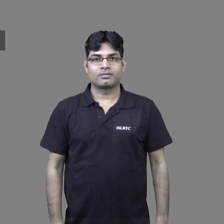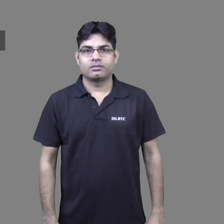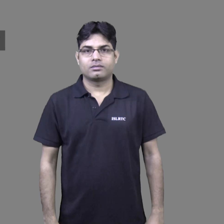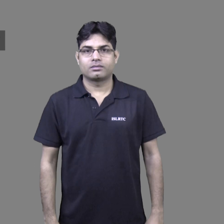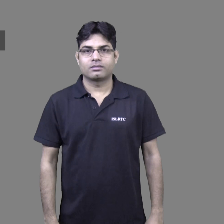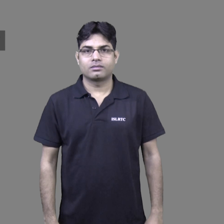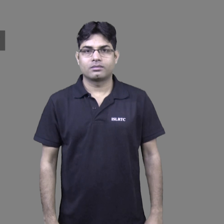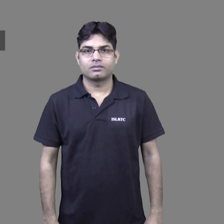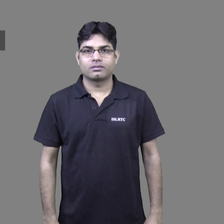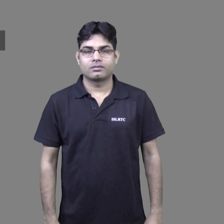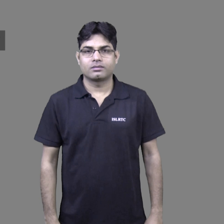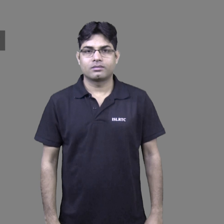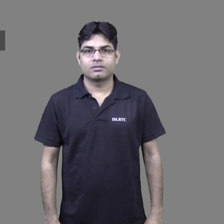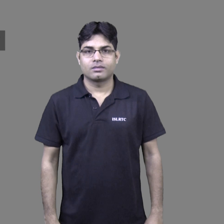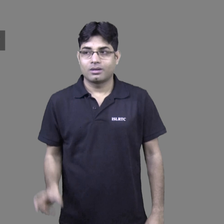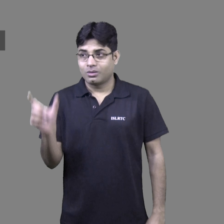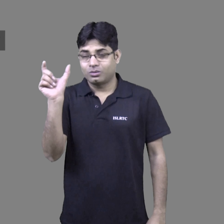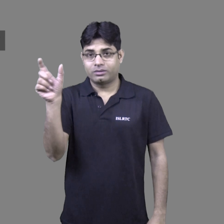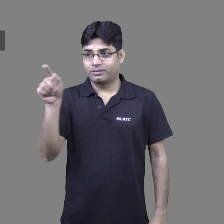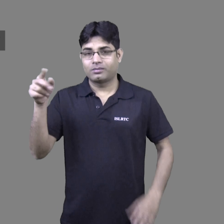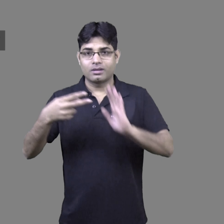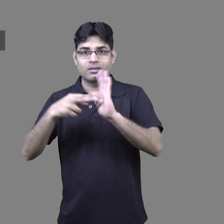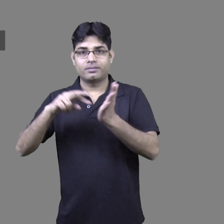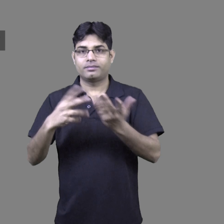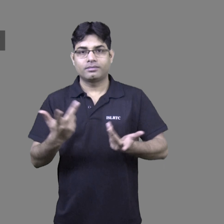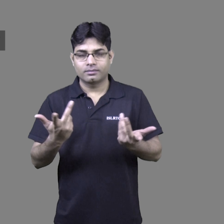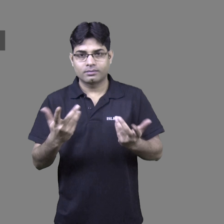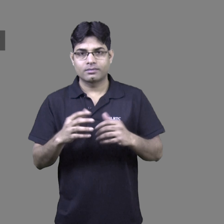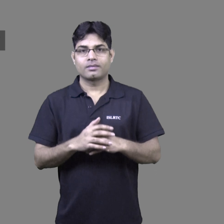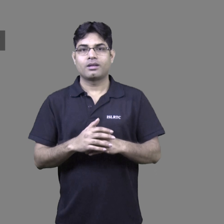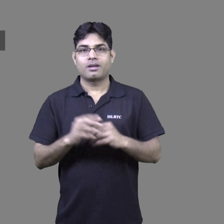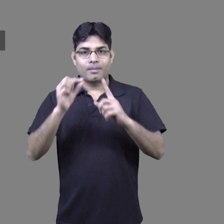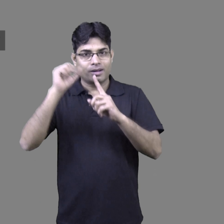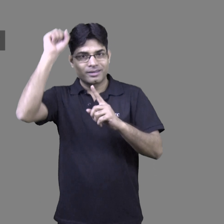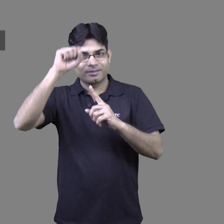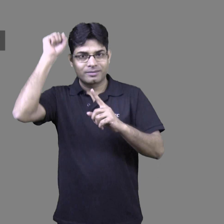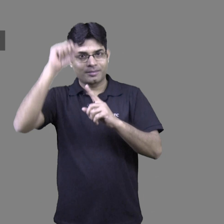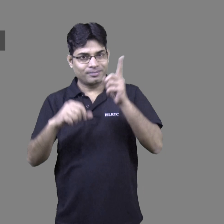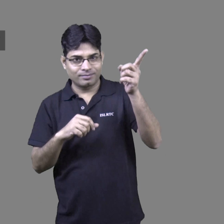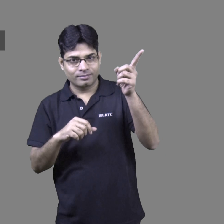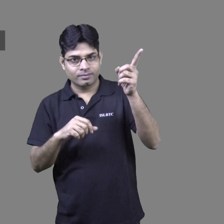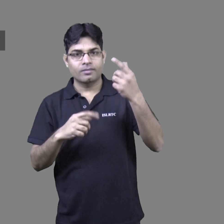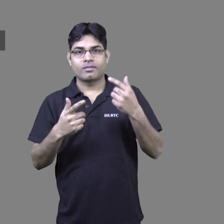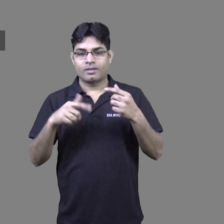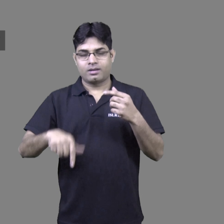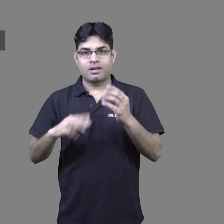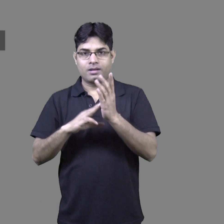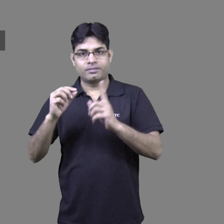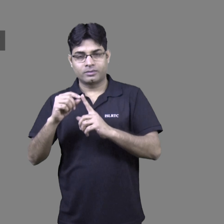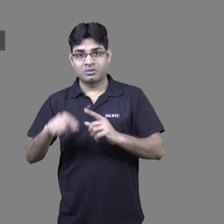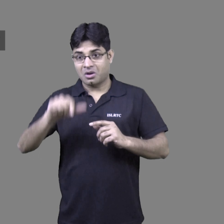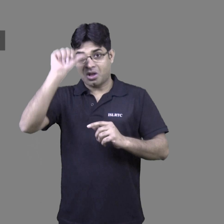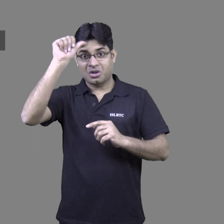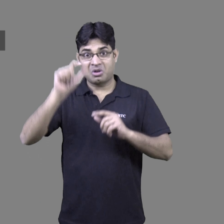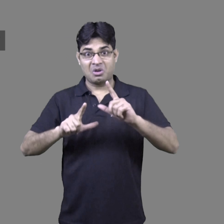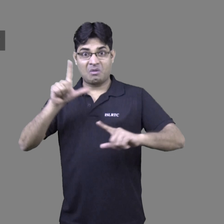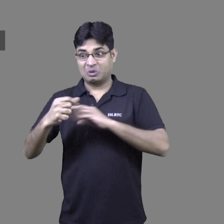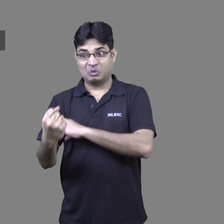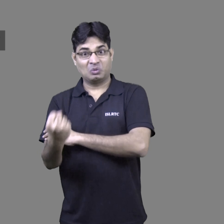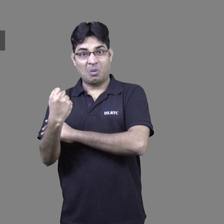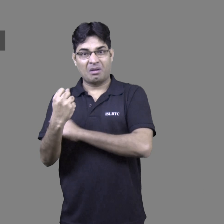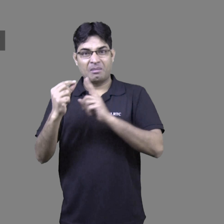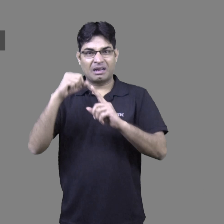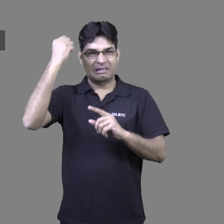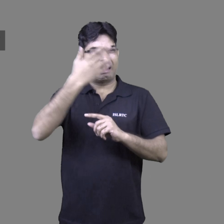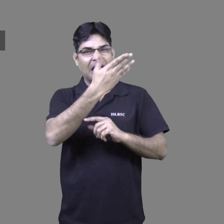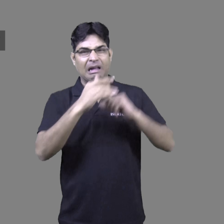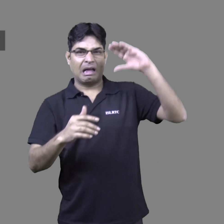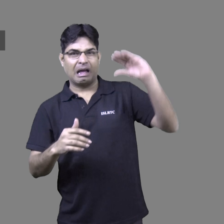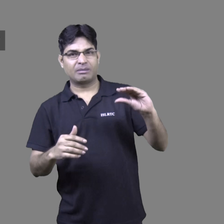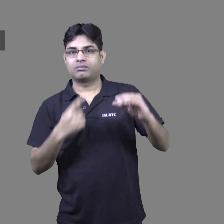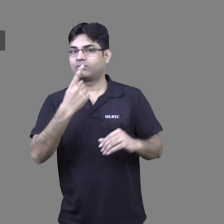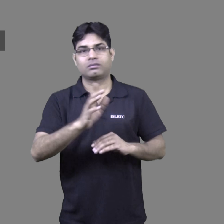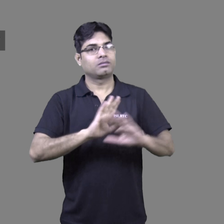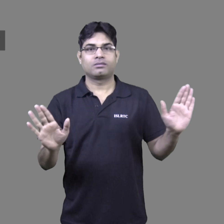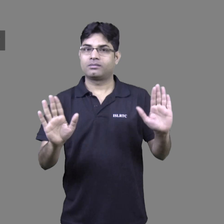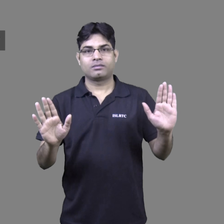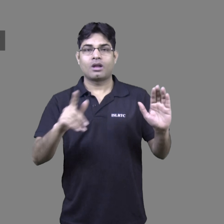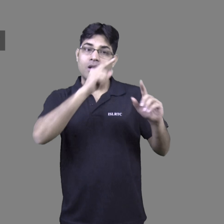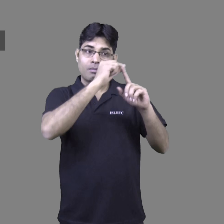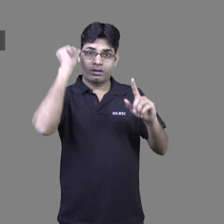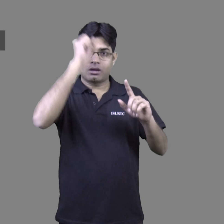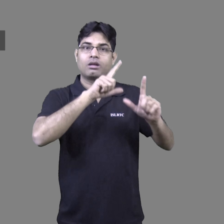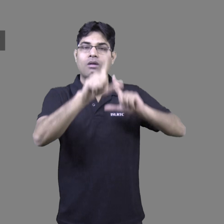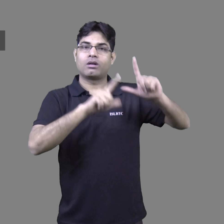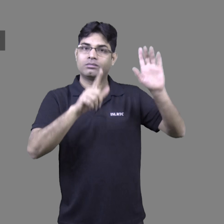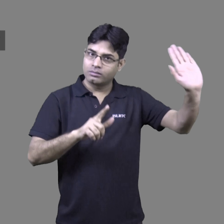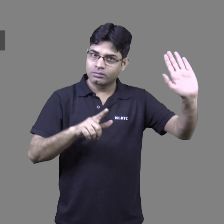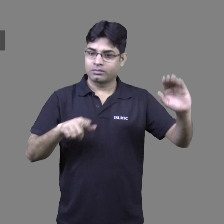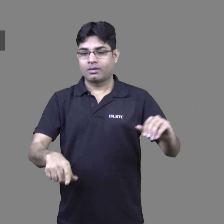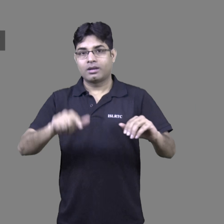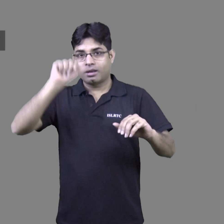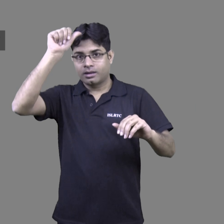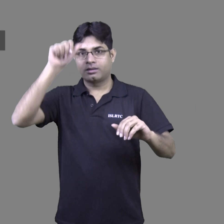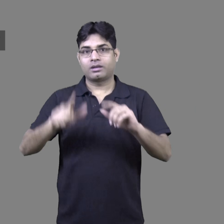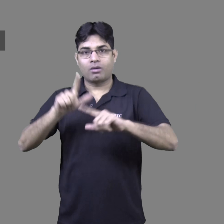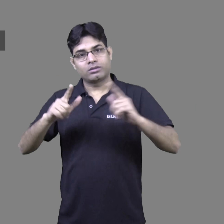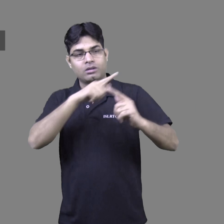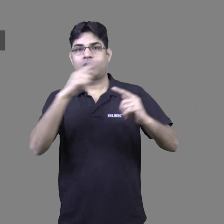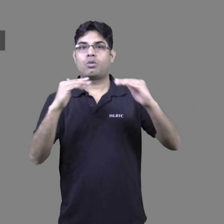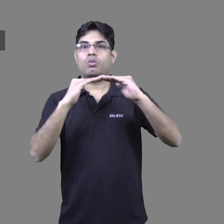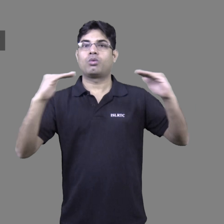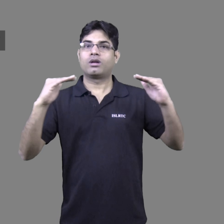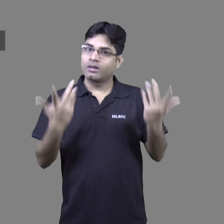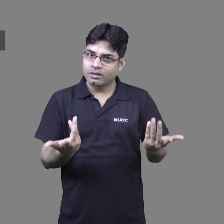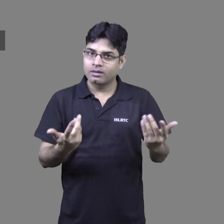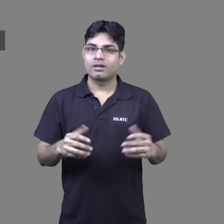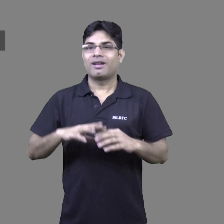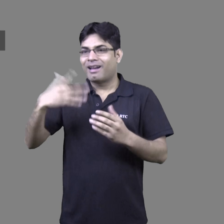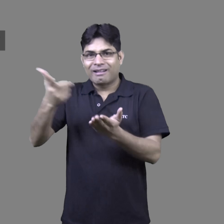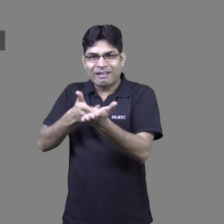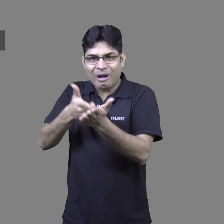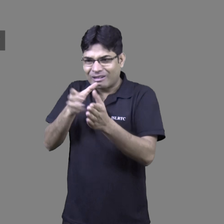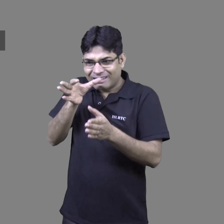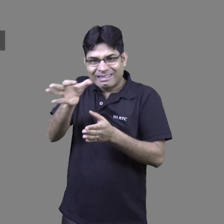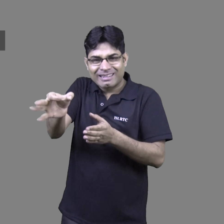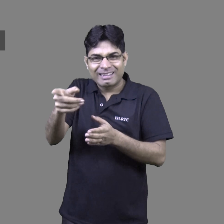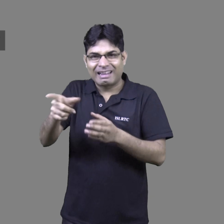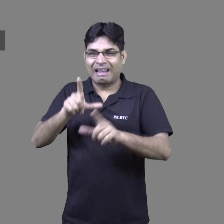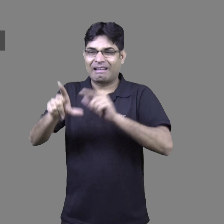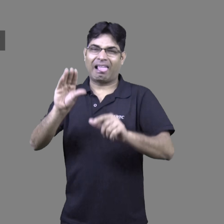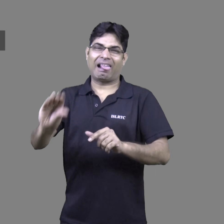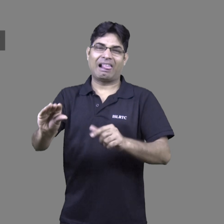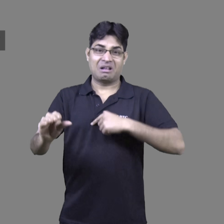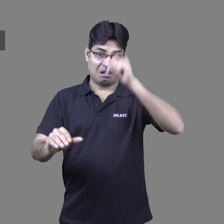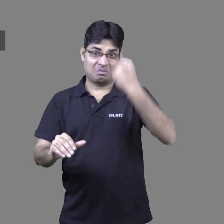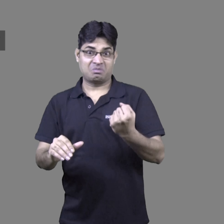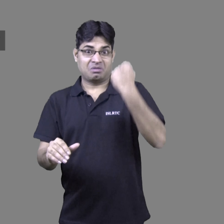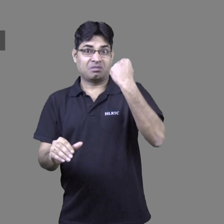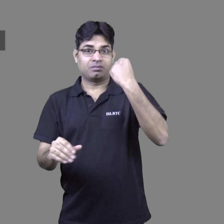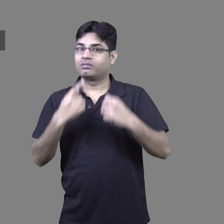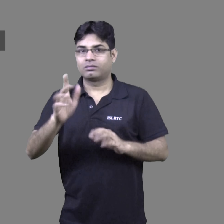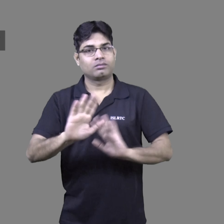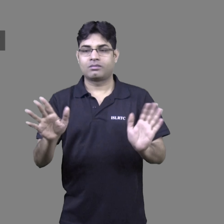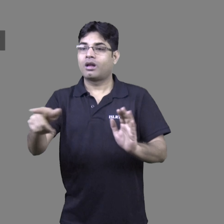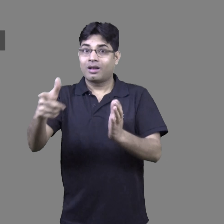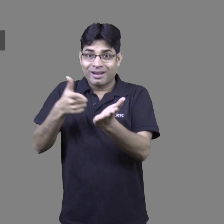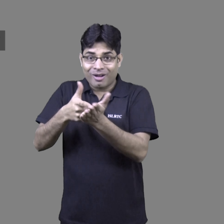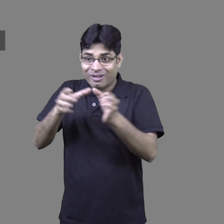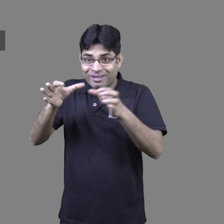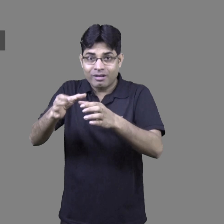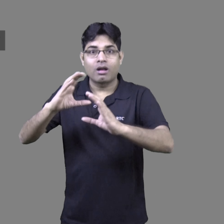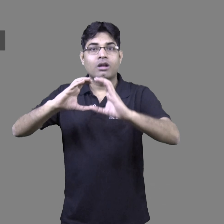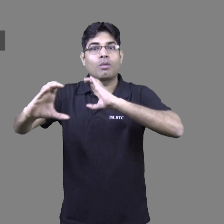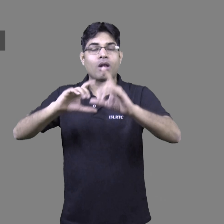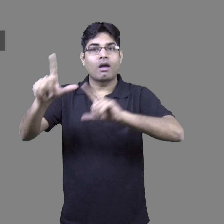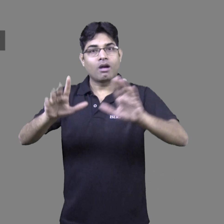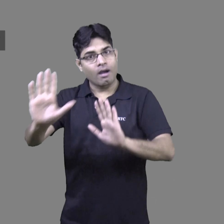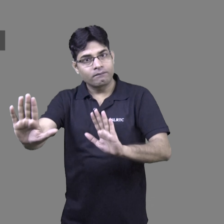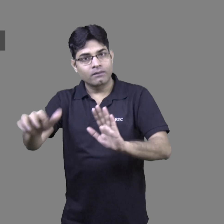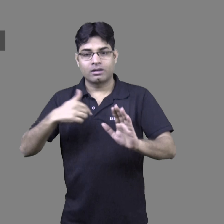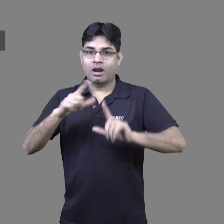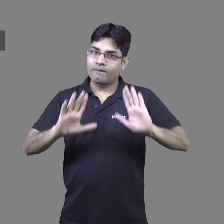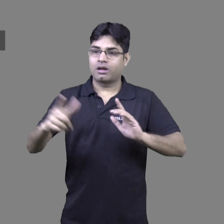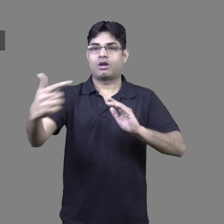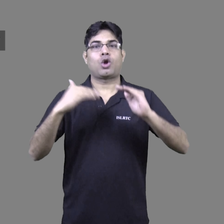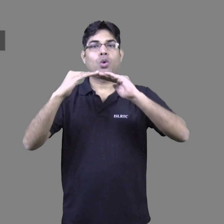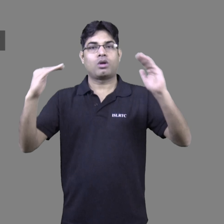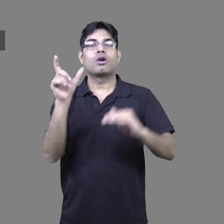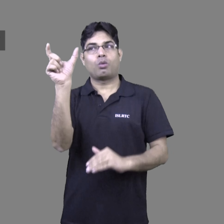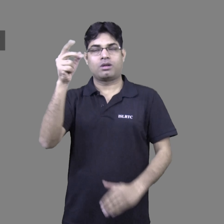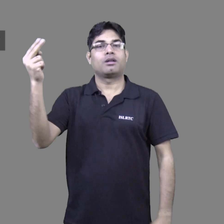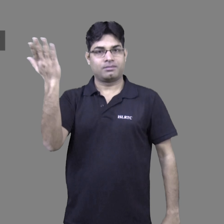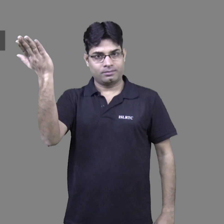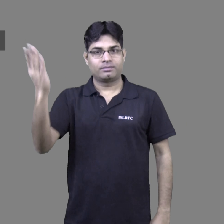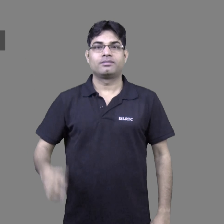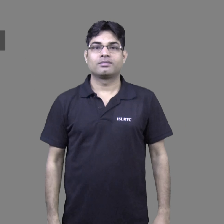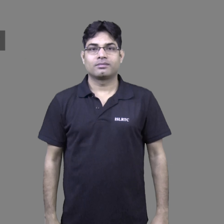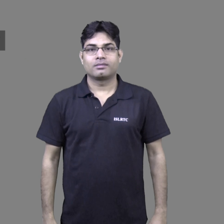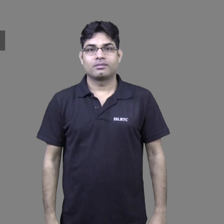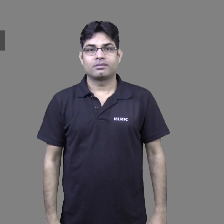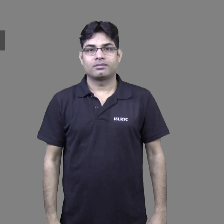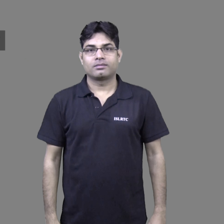Language Equality